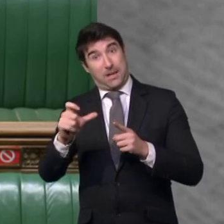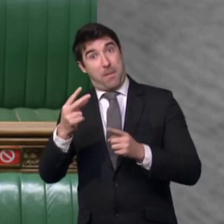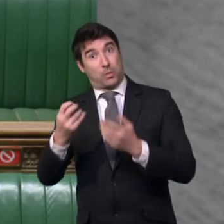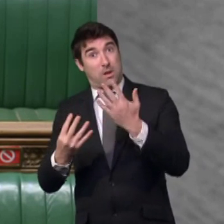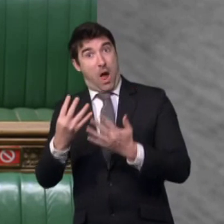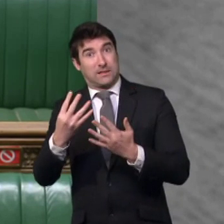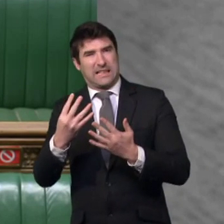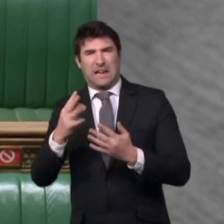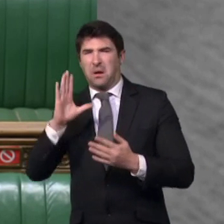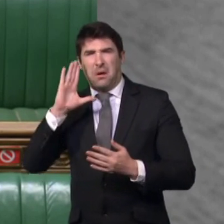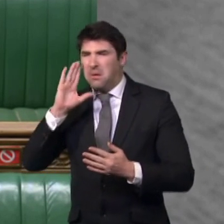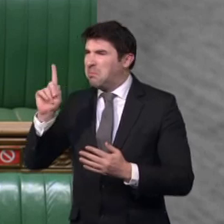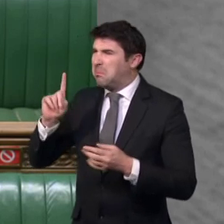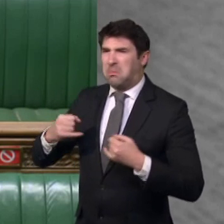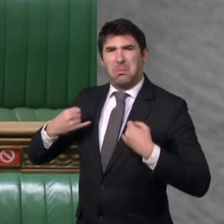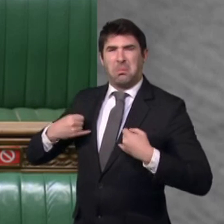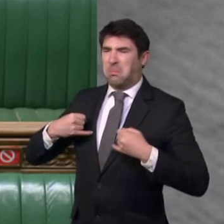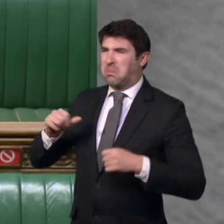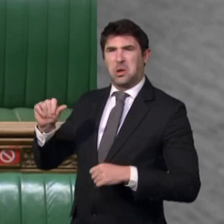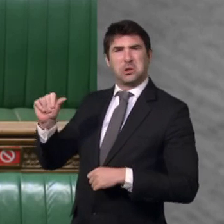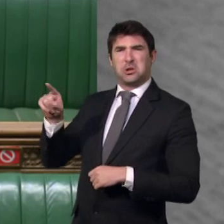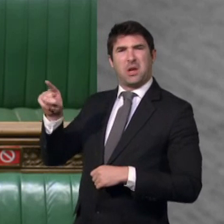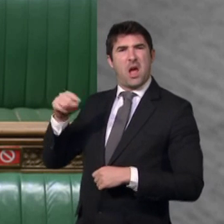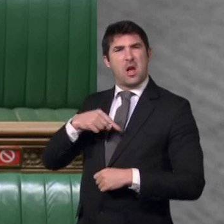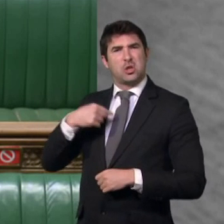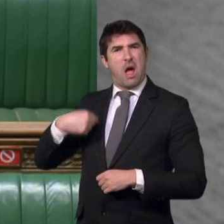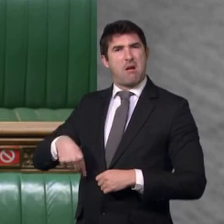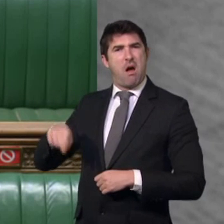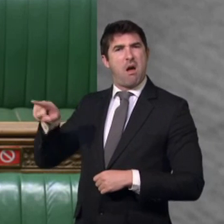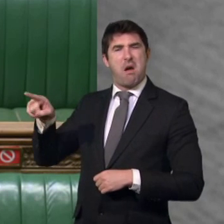Within weeks, the scientists at Porton Down had sequenced the viral genome.